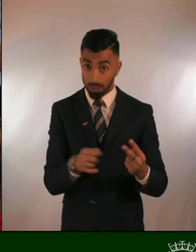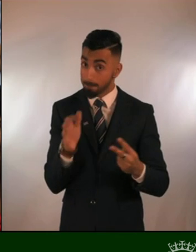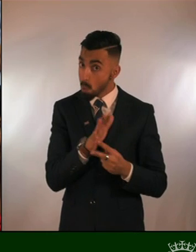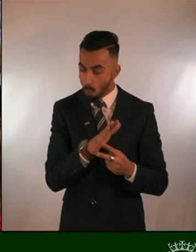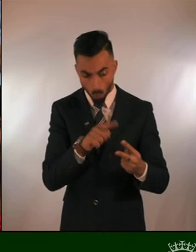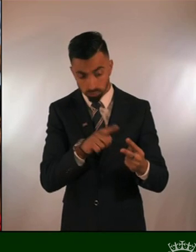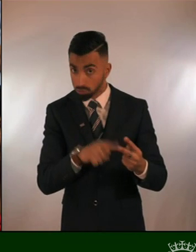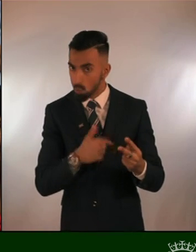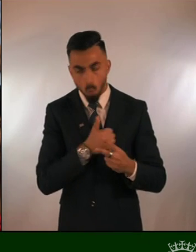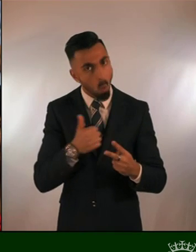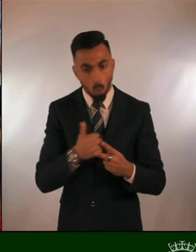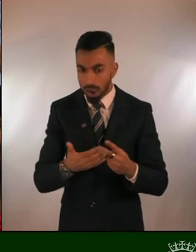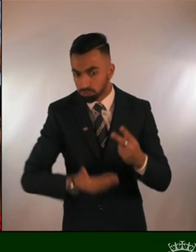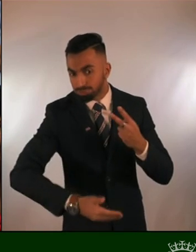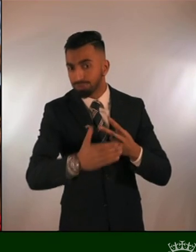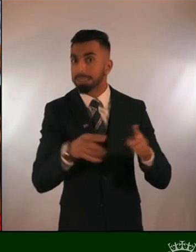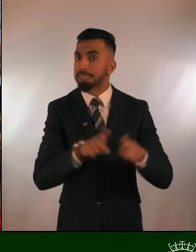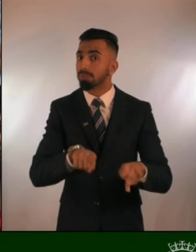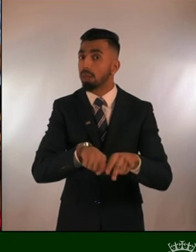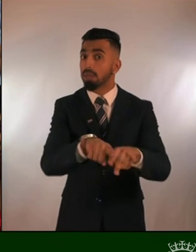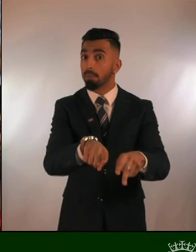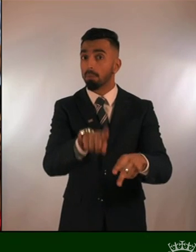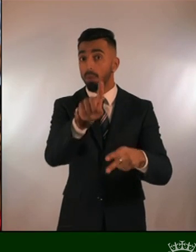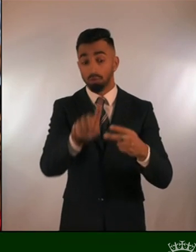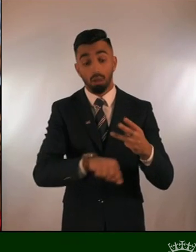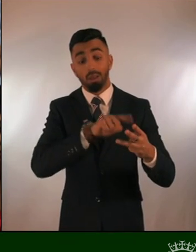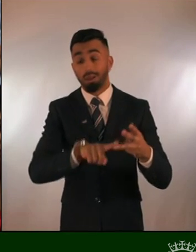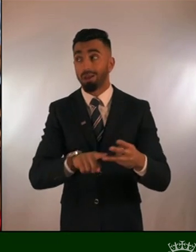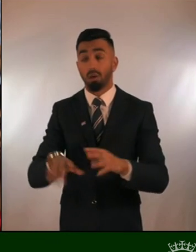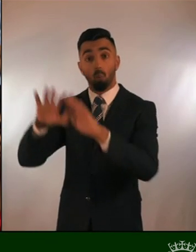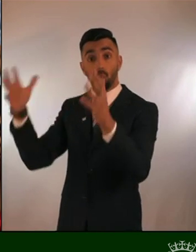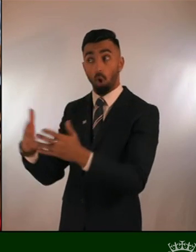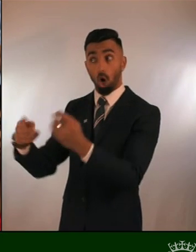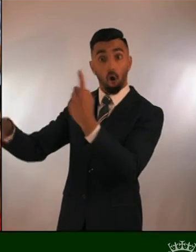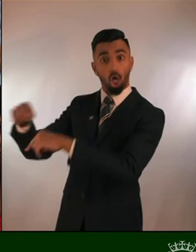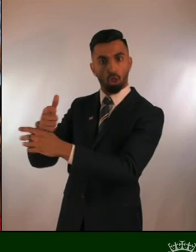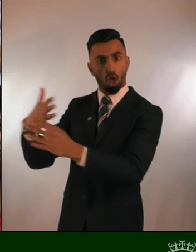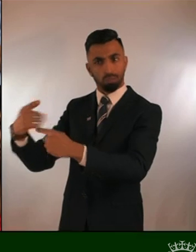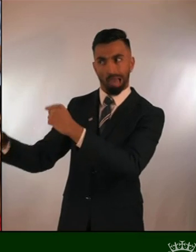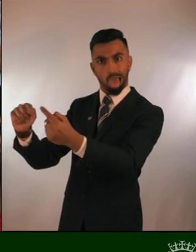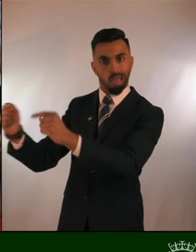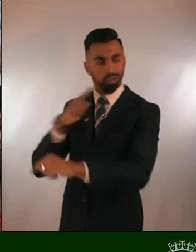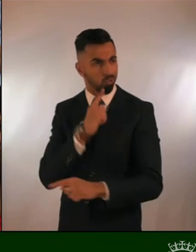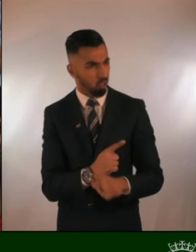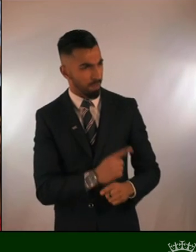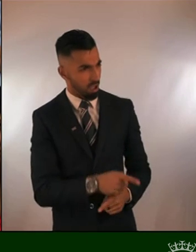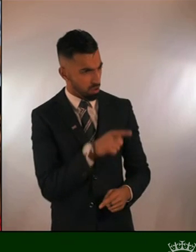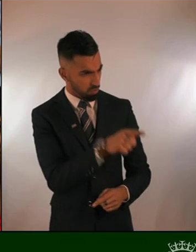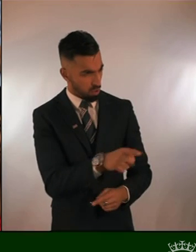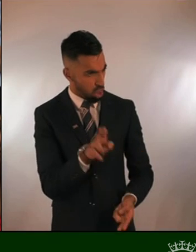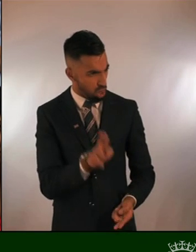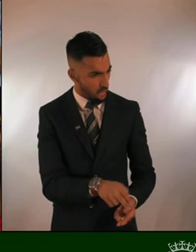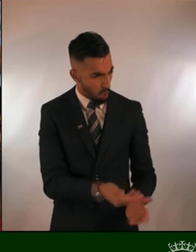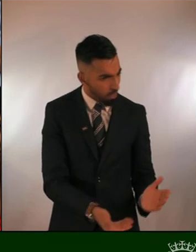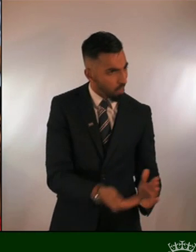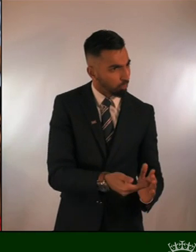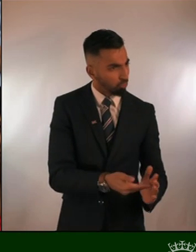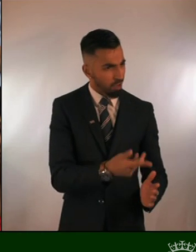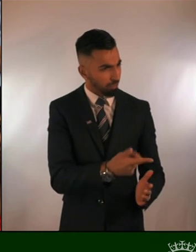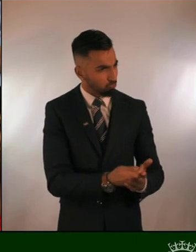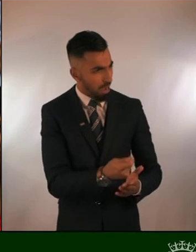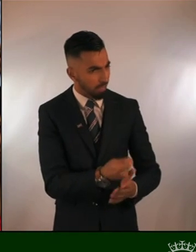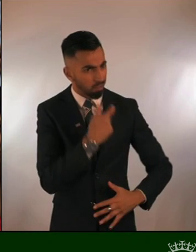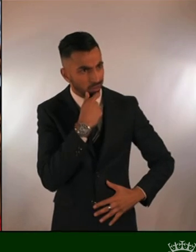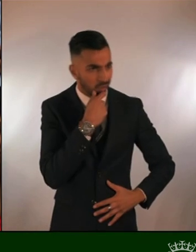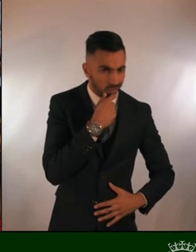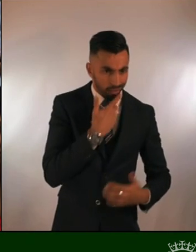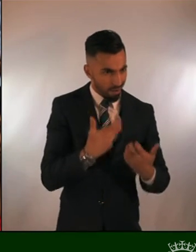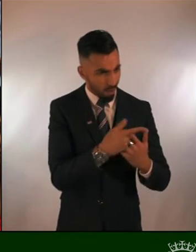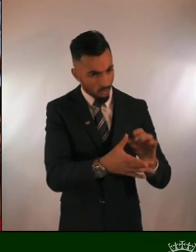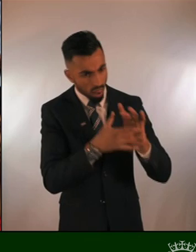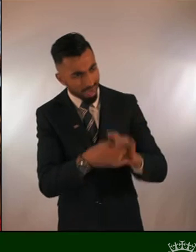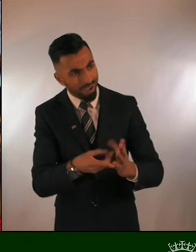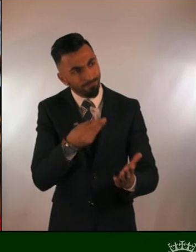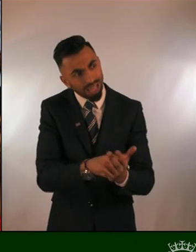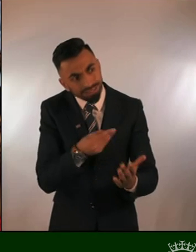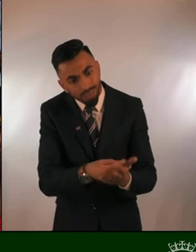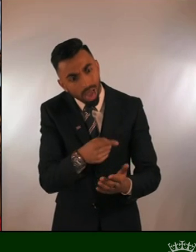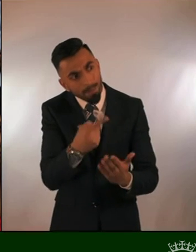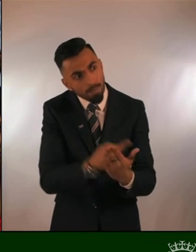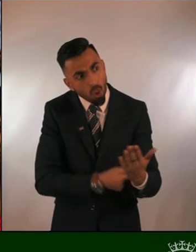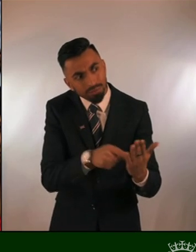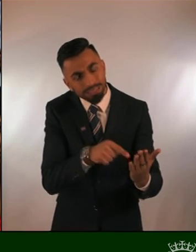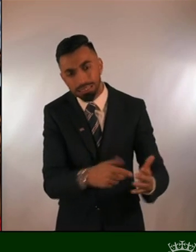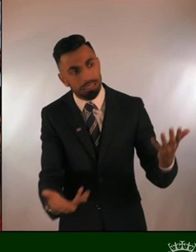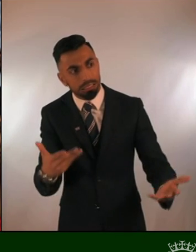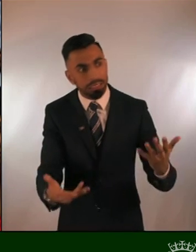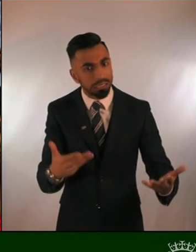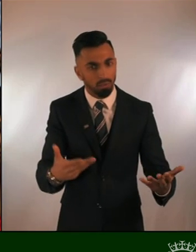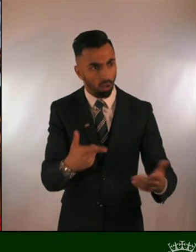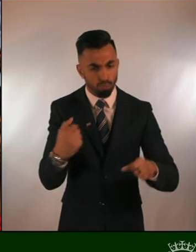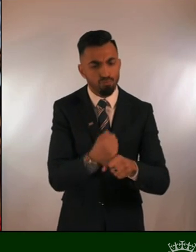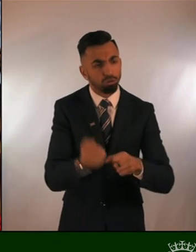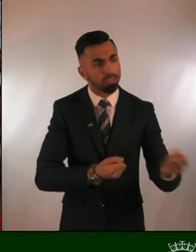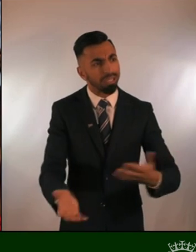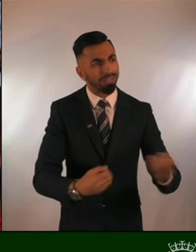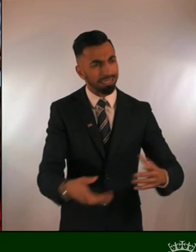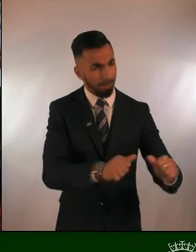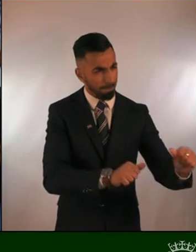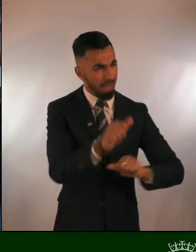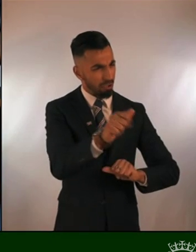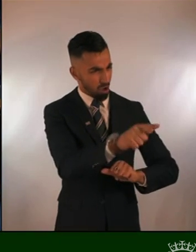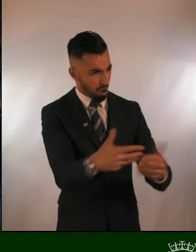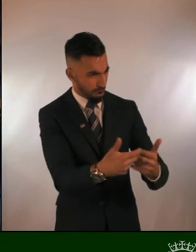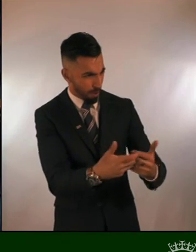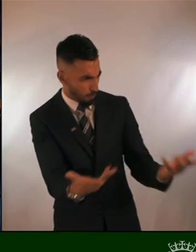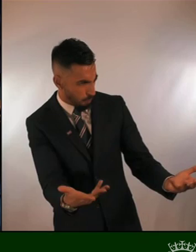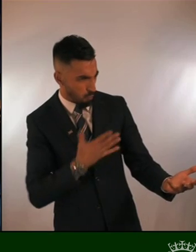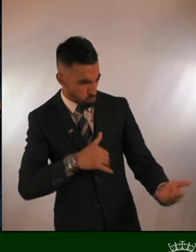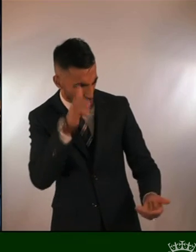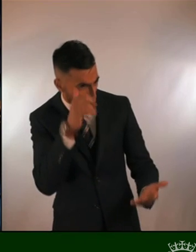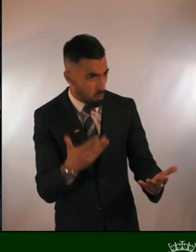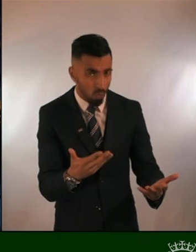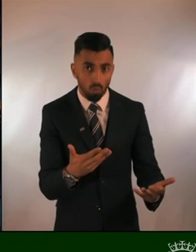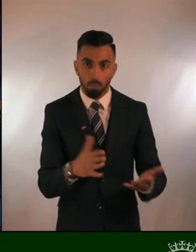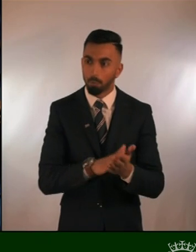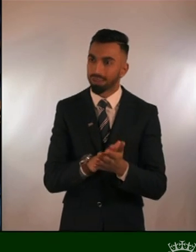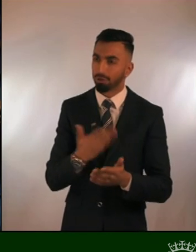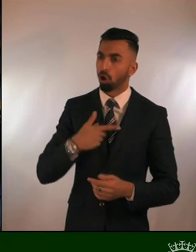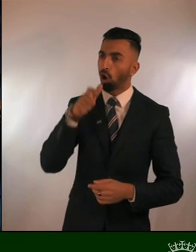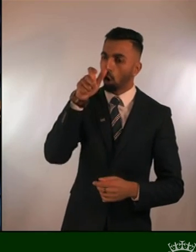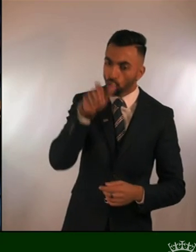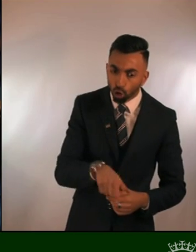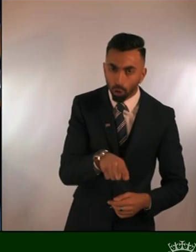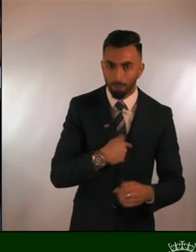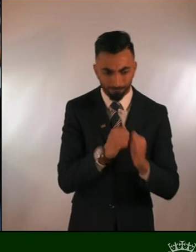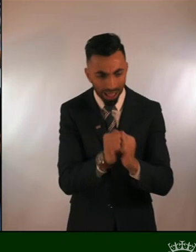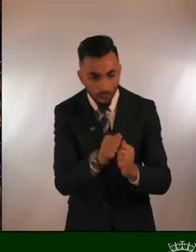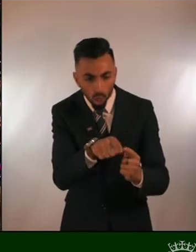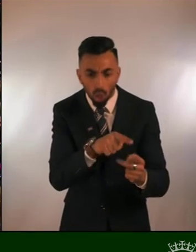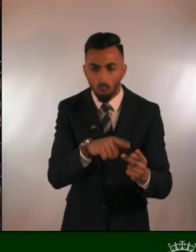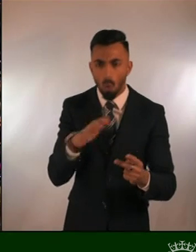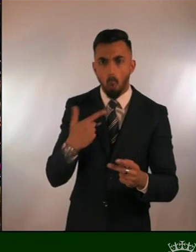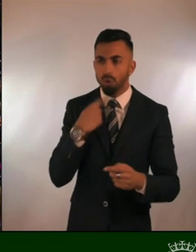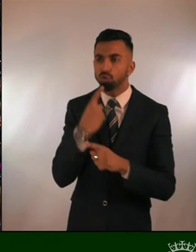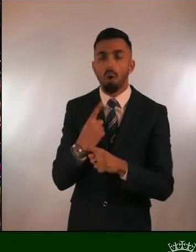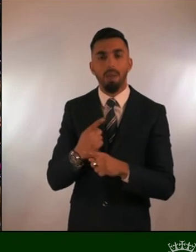But there is a live global debate about what our low interest rate environment means for fiscal strategy, about the case for fiscal policy to play a more active role in stabilising the economy, and about the best ways to measure productivity-enhancing investment in the economy, such as human capital or measuring value on the public balance sheet.